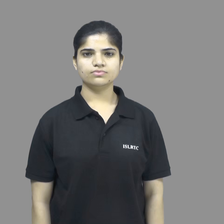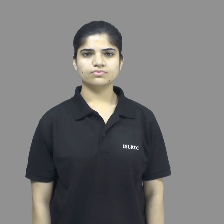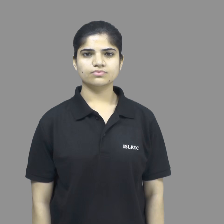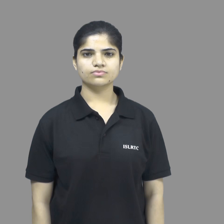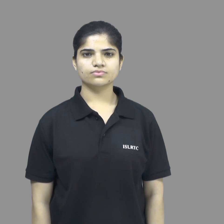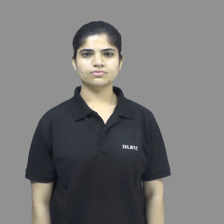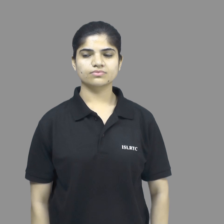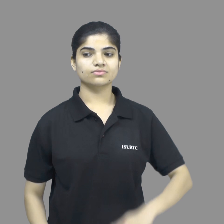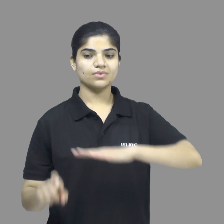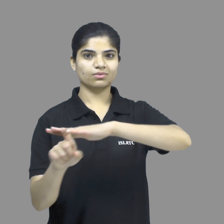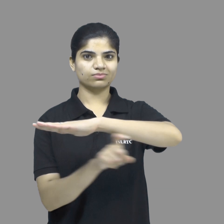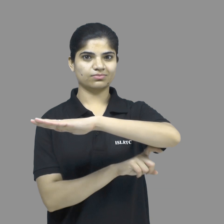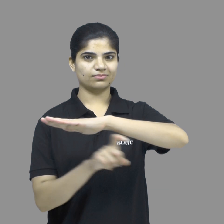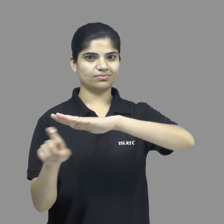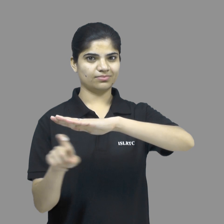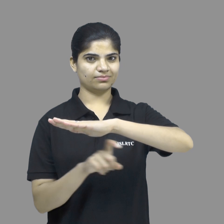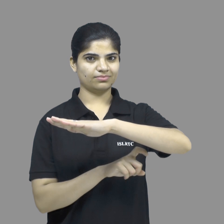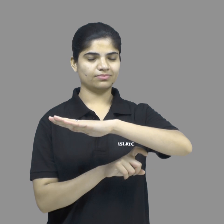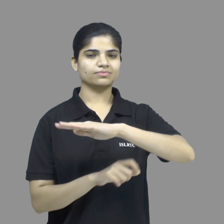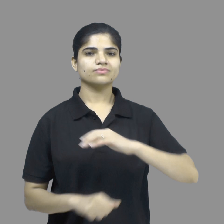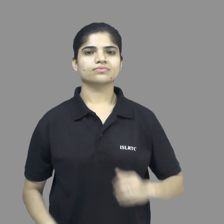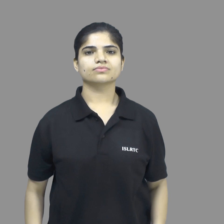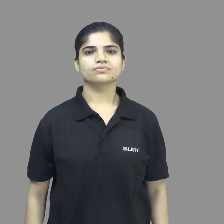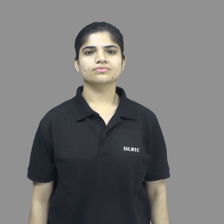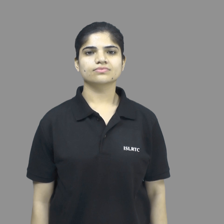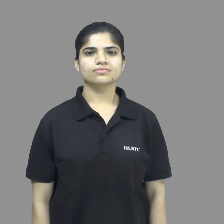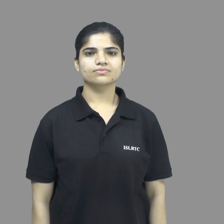Scan